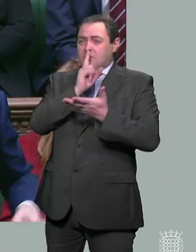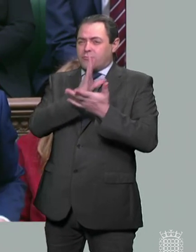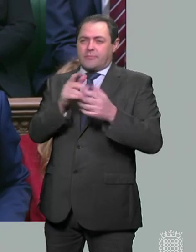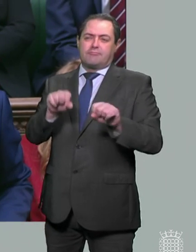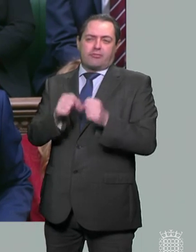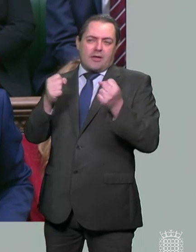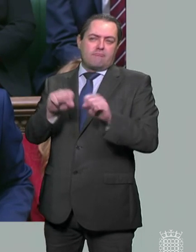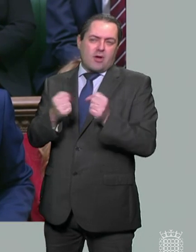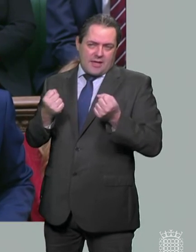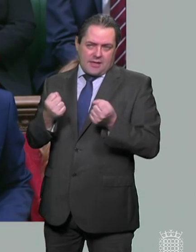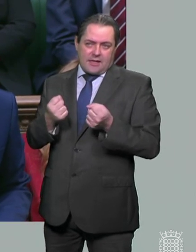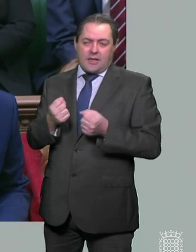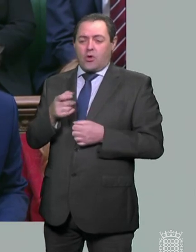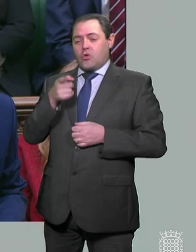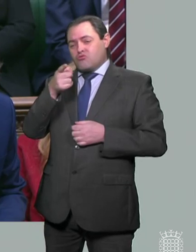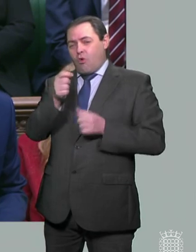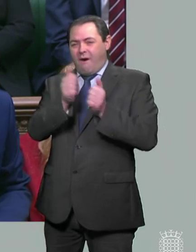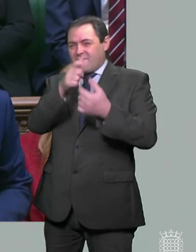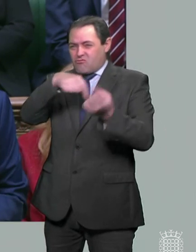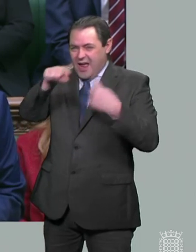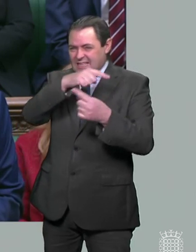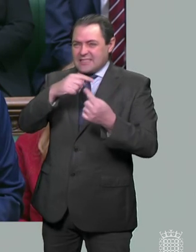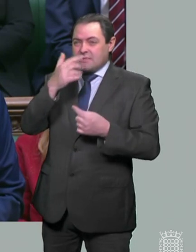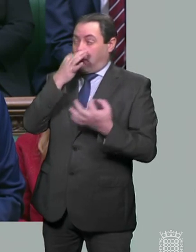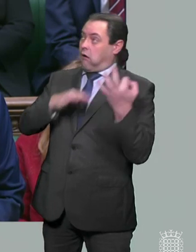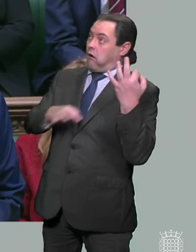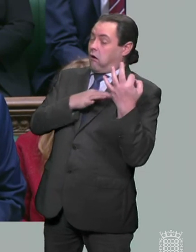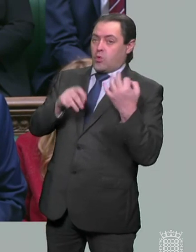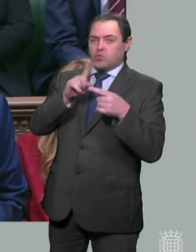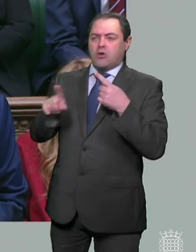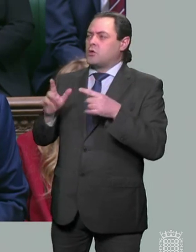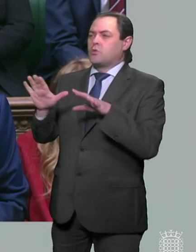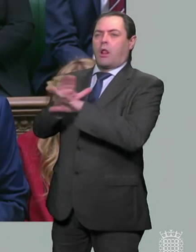His mates were found to be corrupt; he tried to get them off the hook.